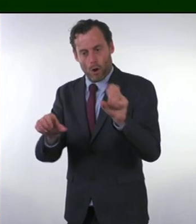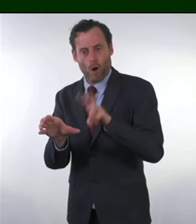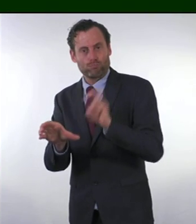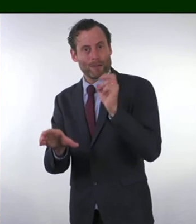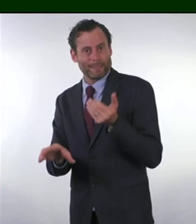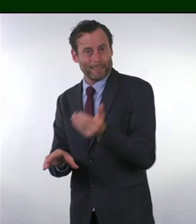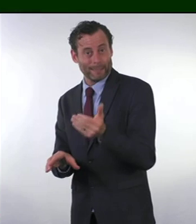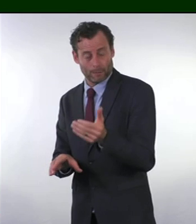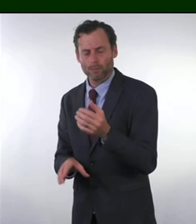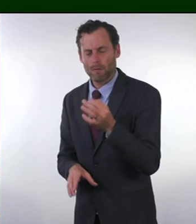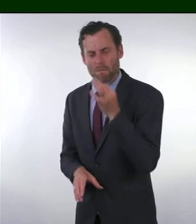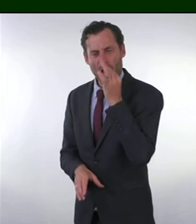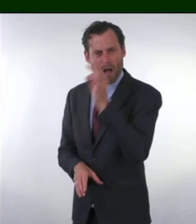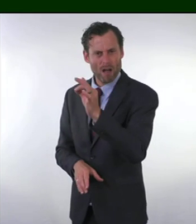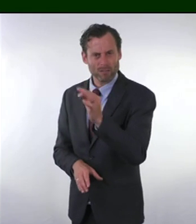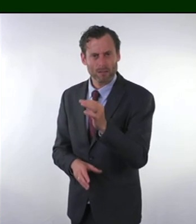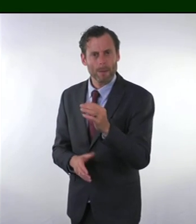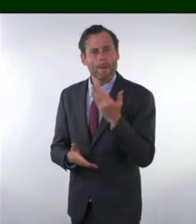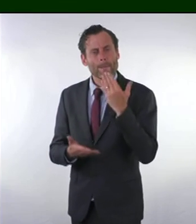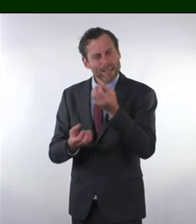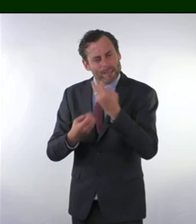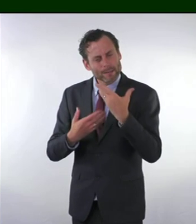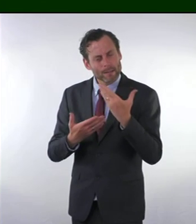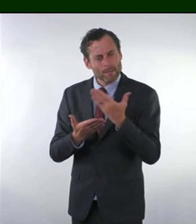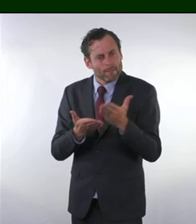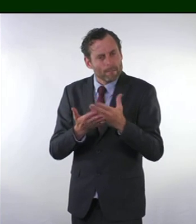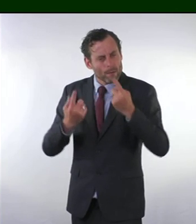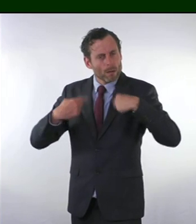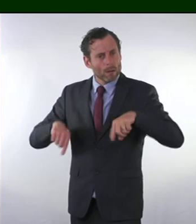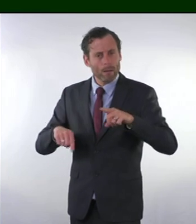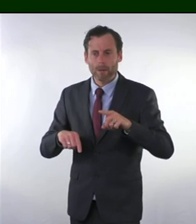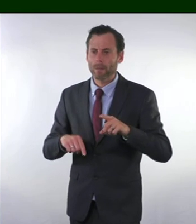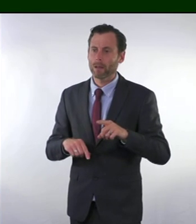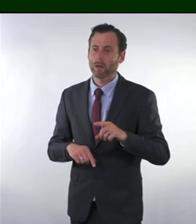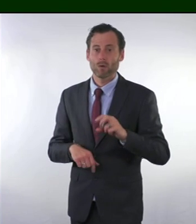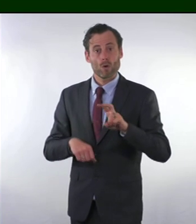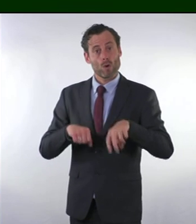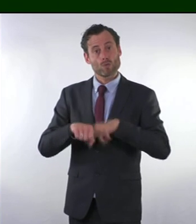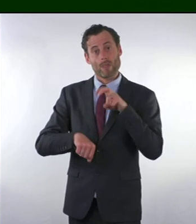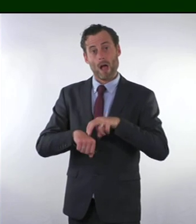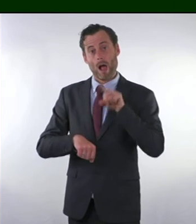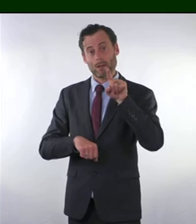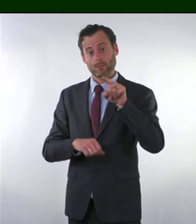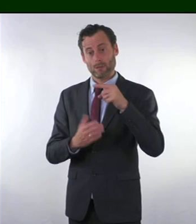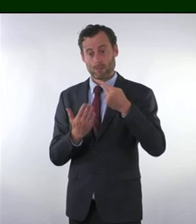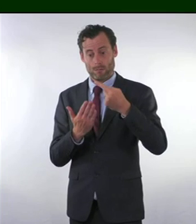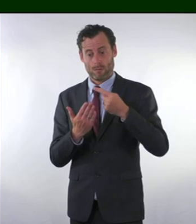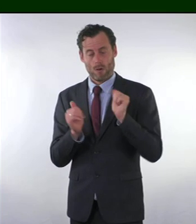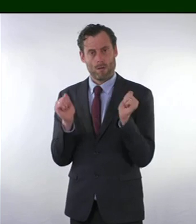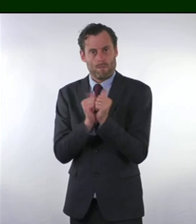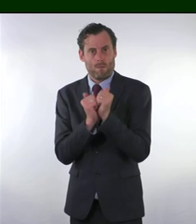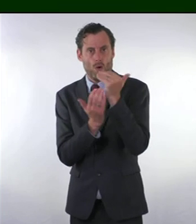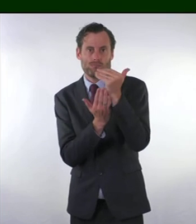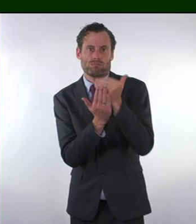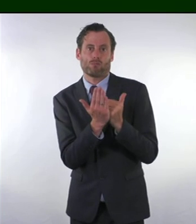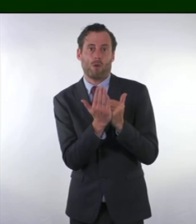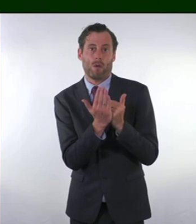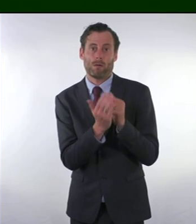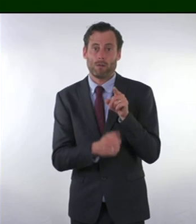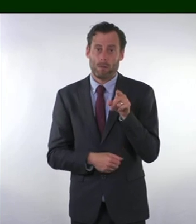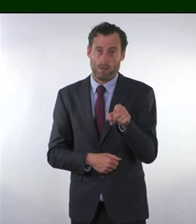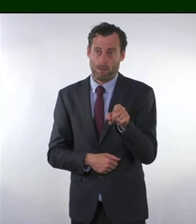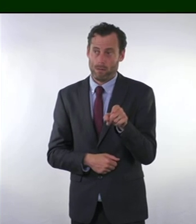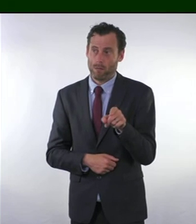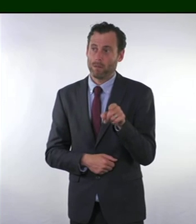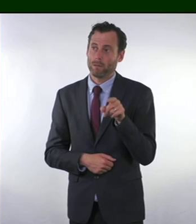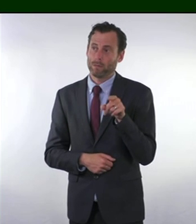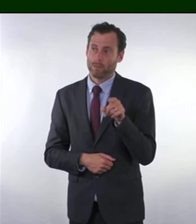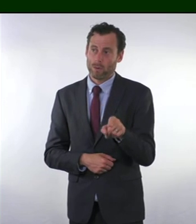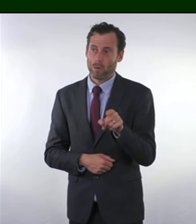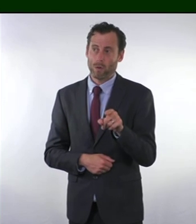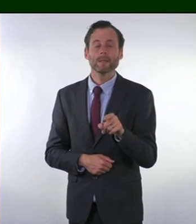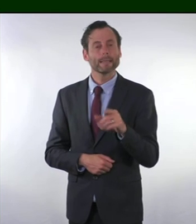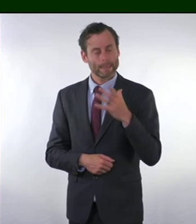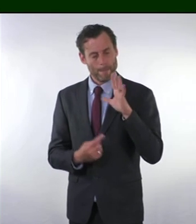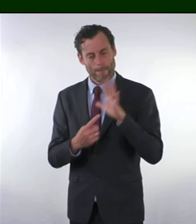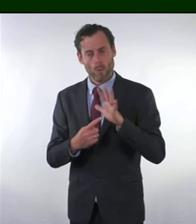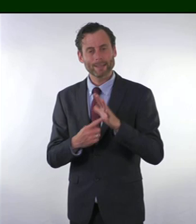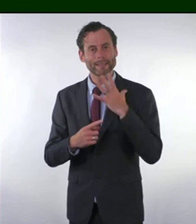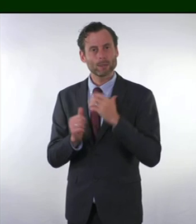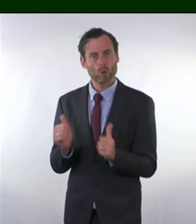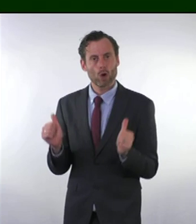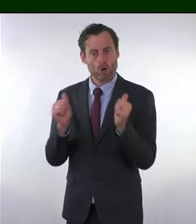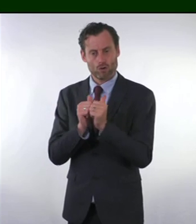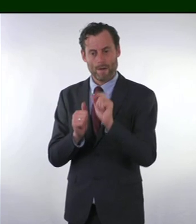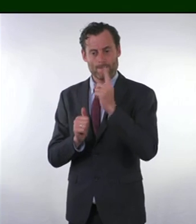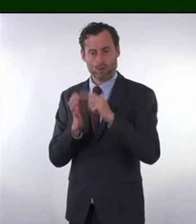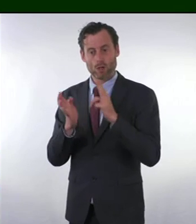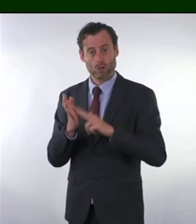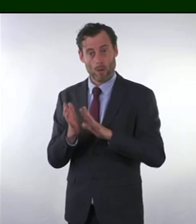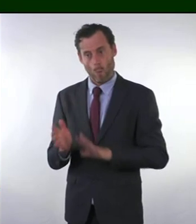Will my right honourable Friend therefore please confirm for the benefit of everyone listening that nothing in the Northern Ireland protocol will be allowed to stop the United Kingdom charging our own tariffs for the whole United Kingdom from 1 January 2021?